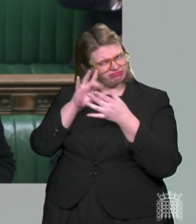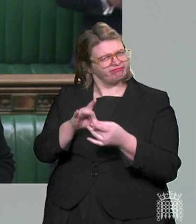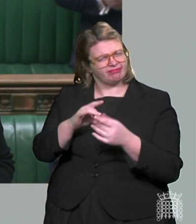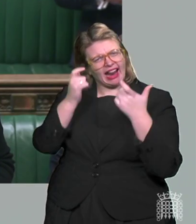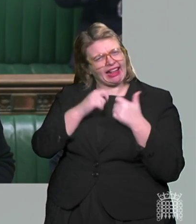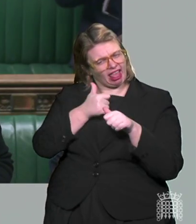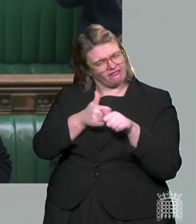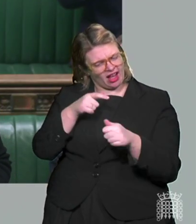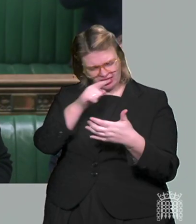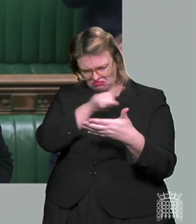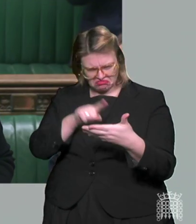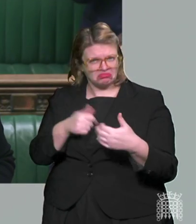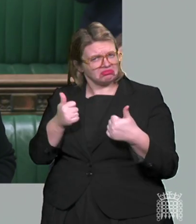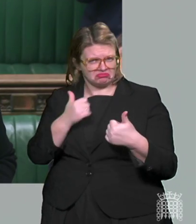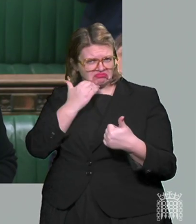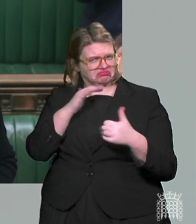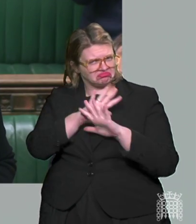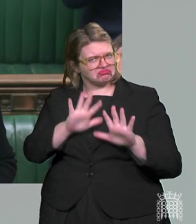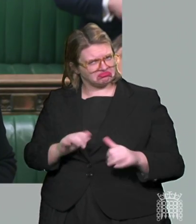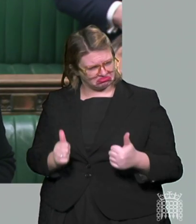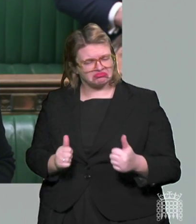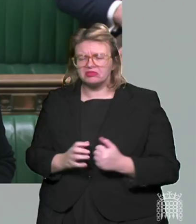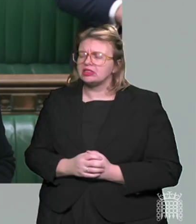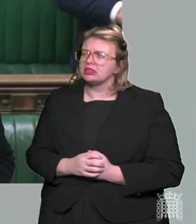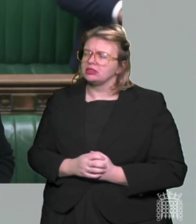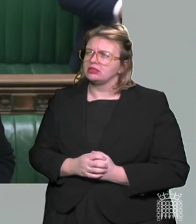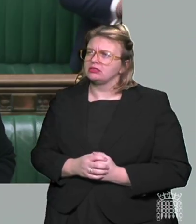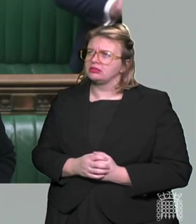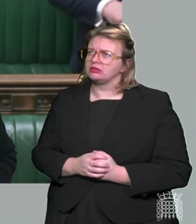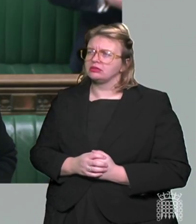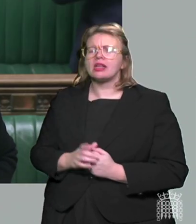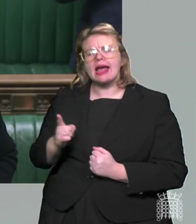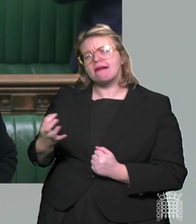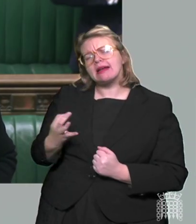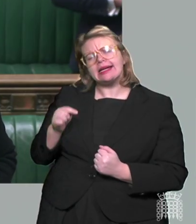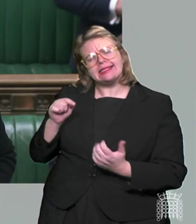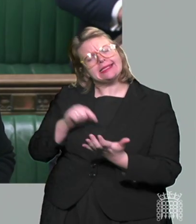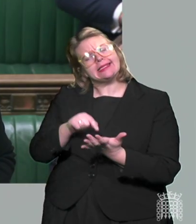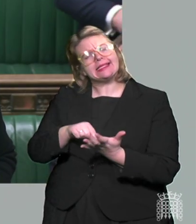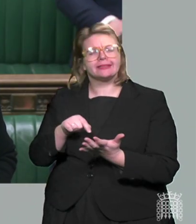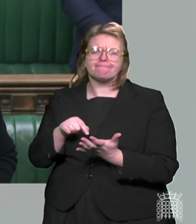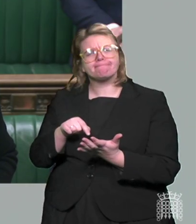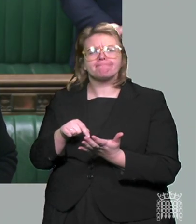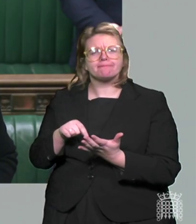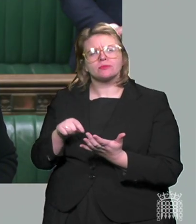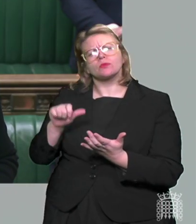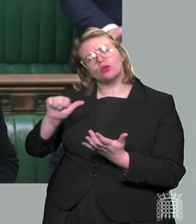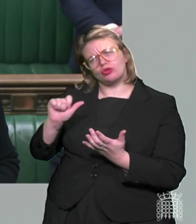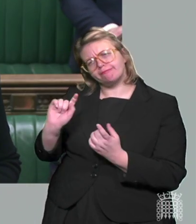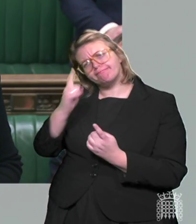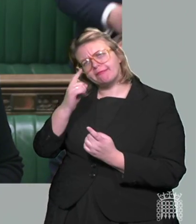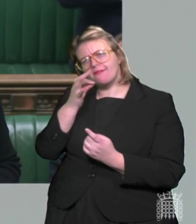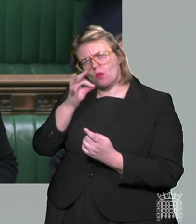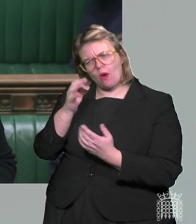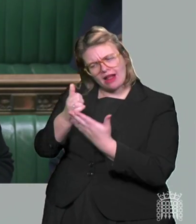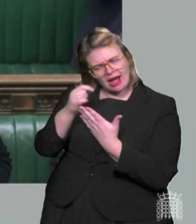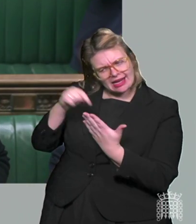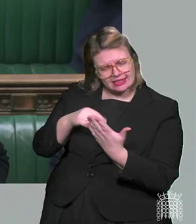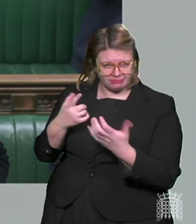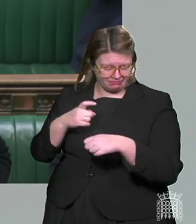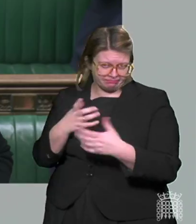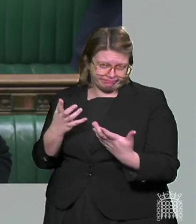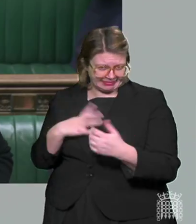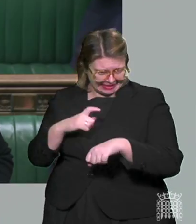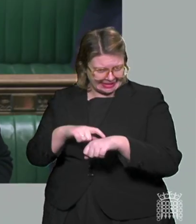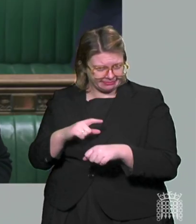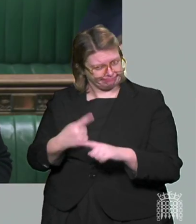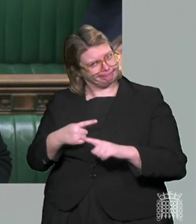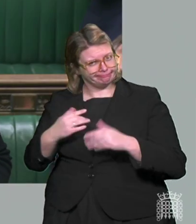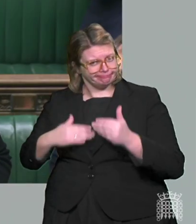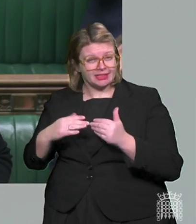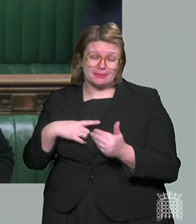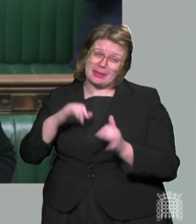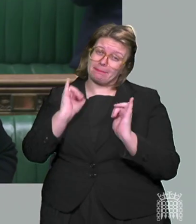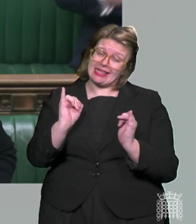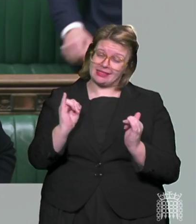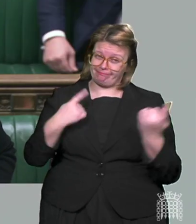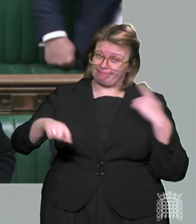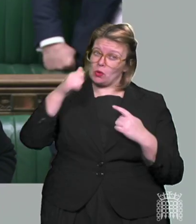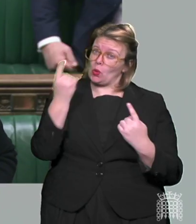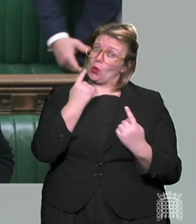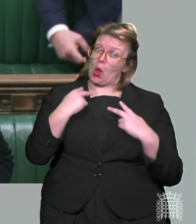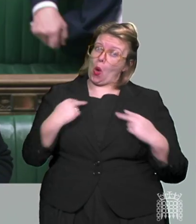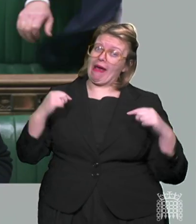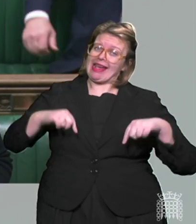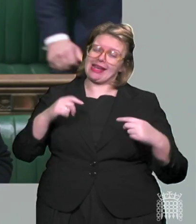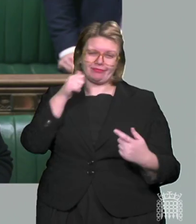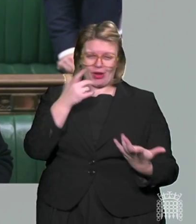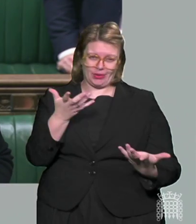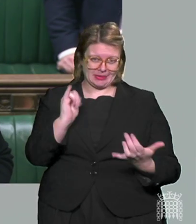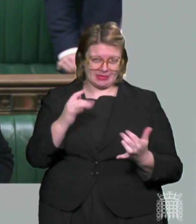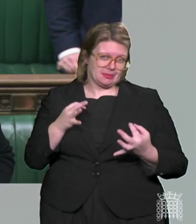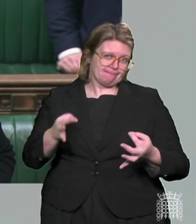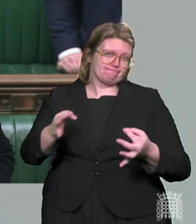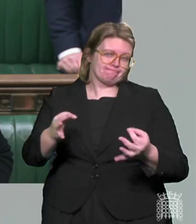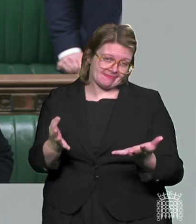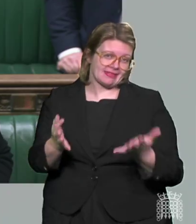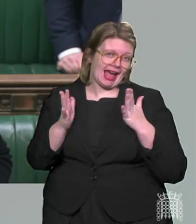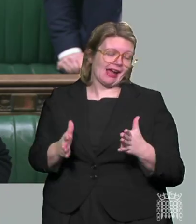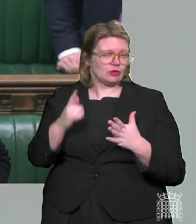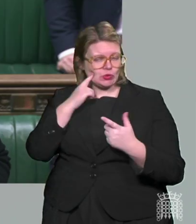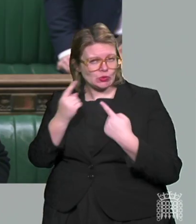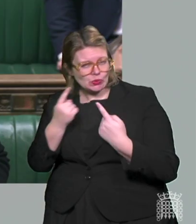To go back to the previous question, I note that it is suggested that the advice sought should be timely, but, as all lawyers present in the Chamber know, that is not always the way with clients, and we do our best to accommodate them.